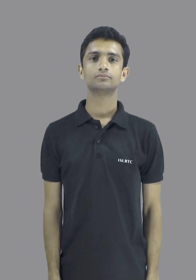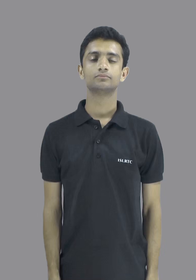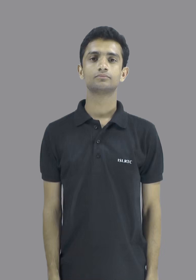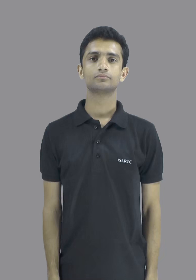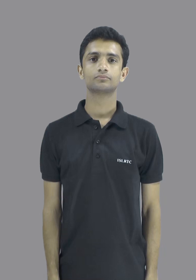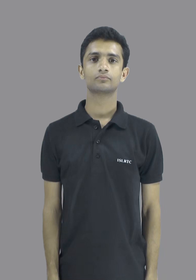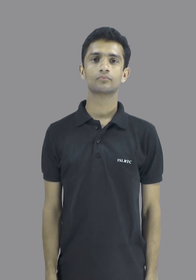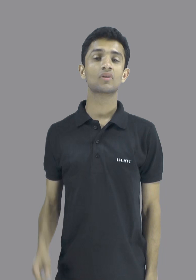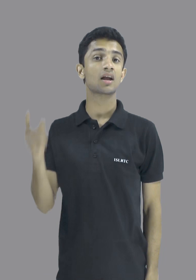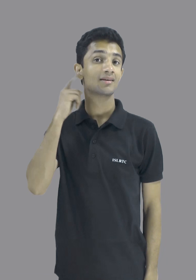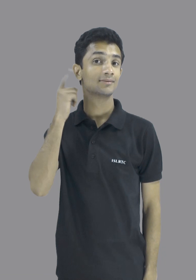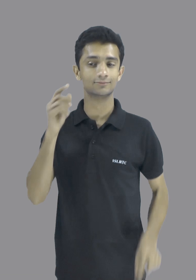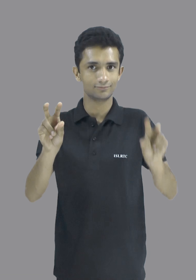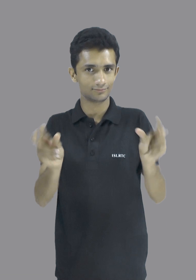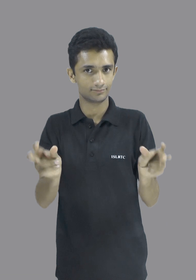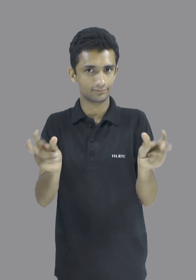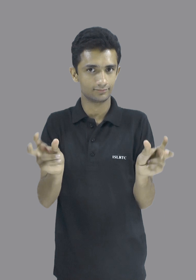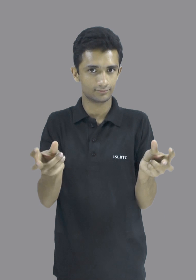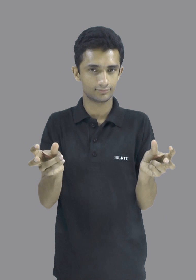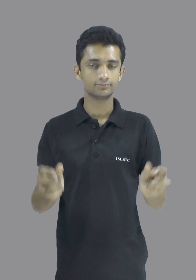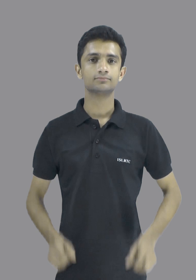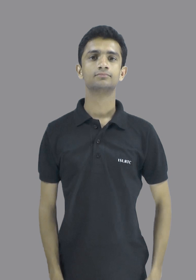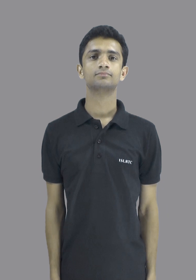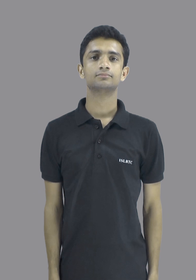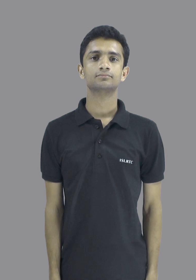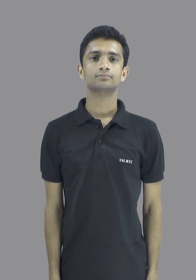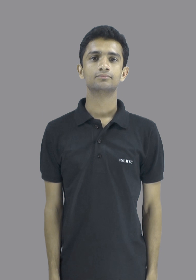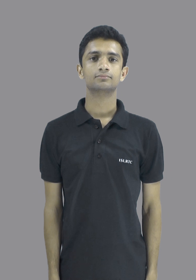Radio